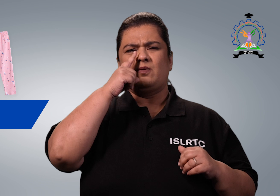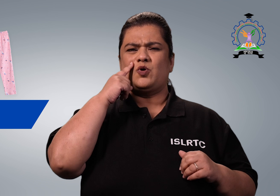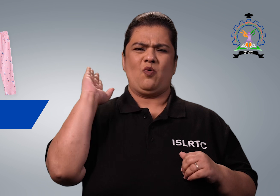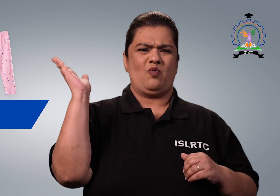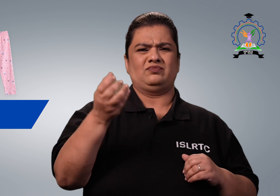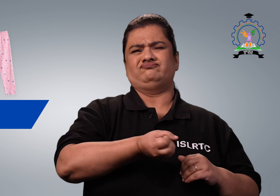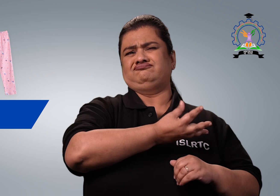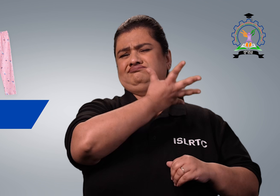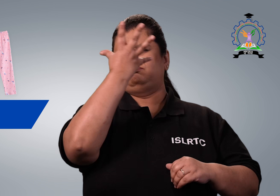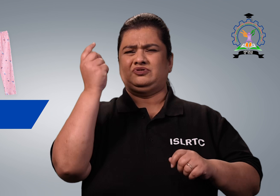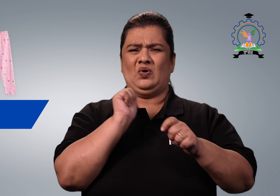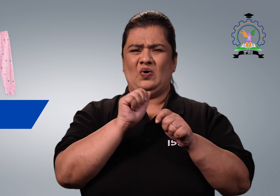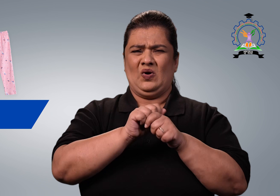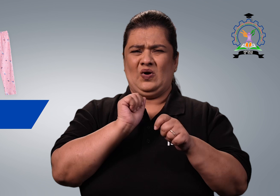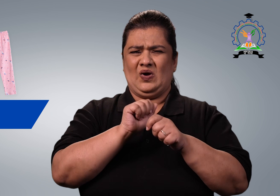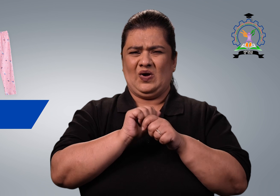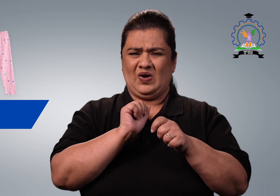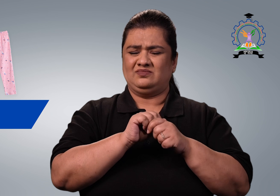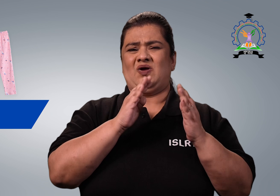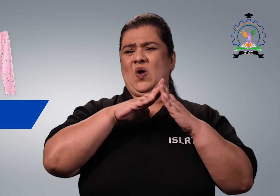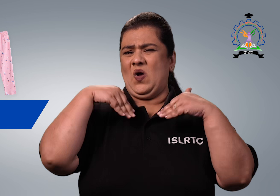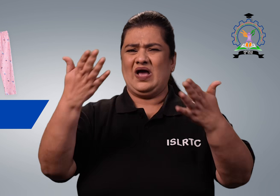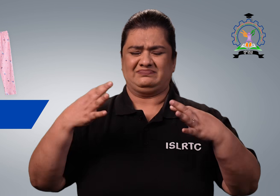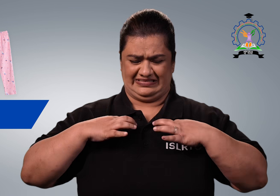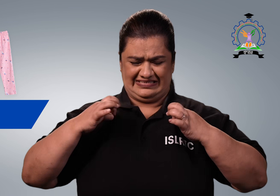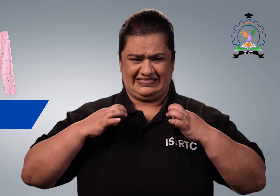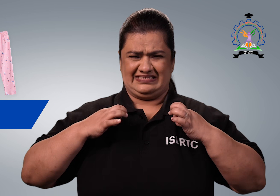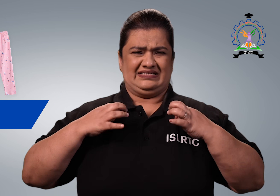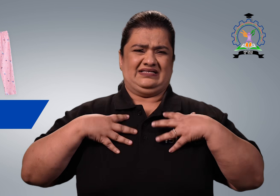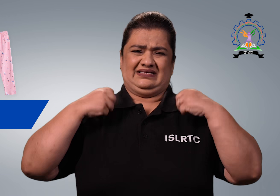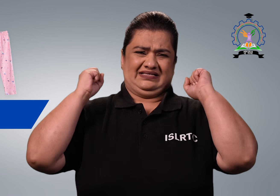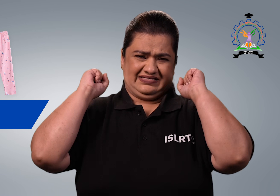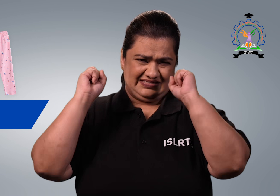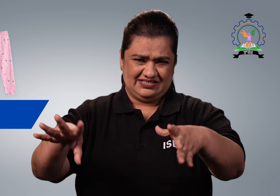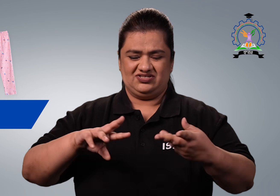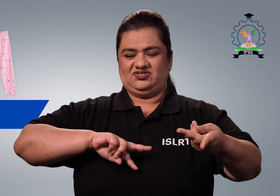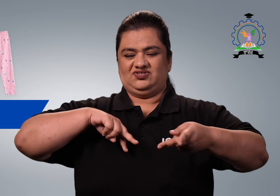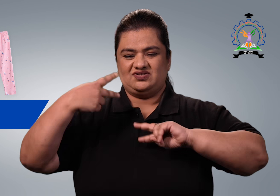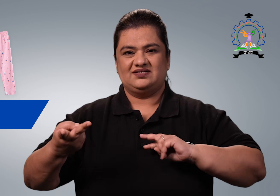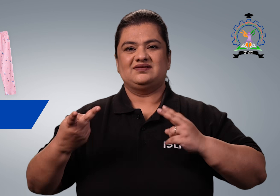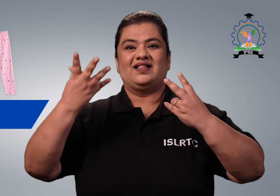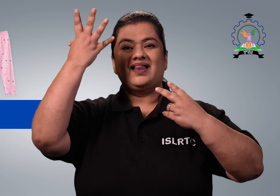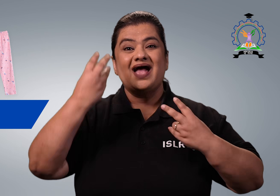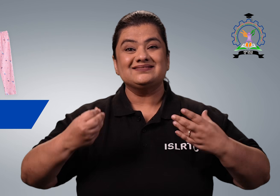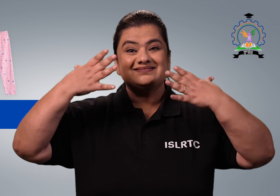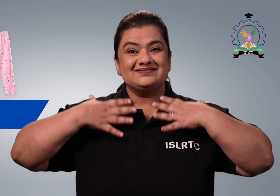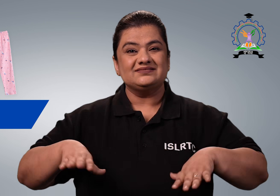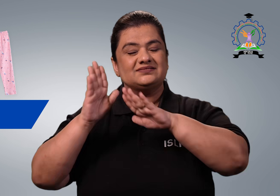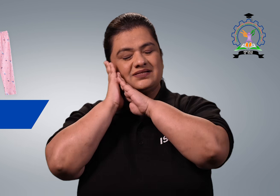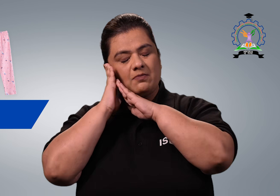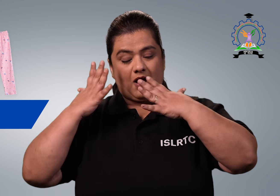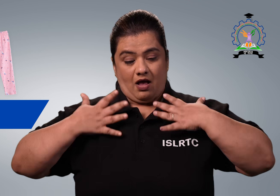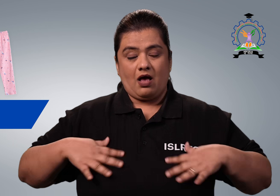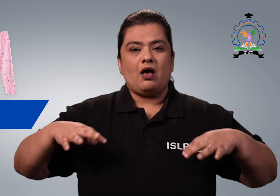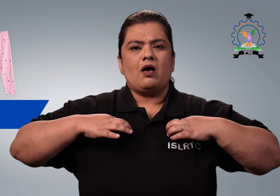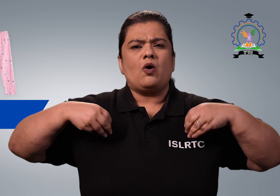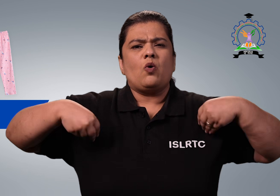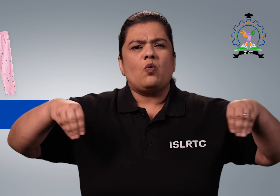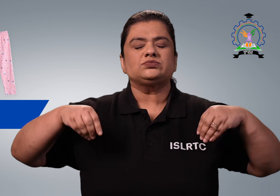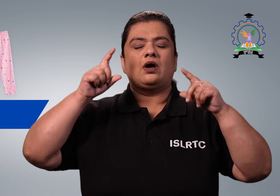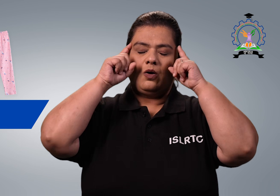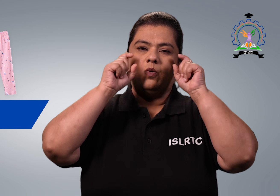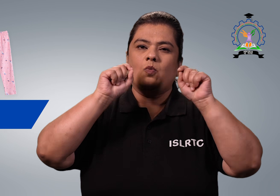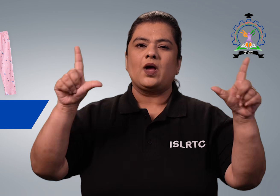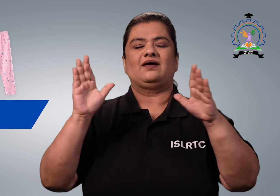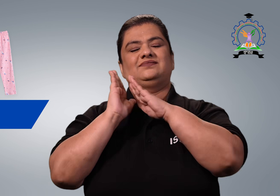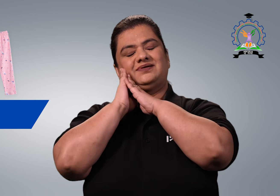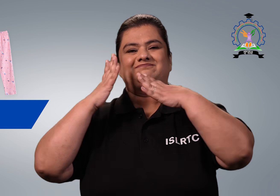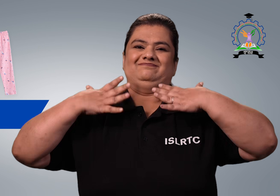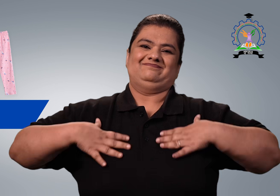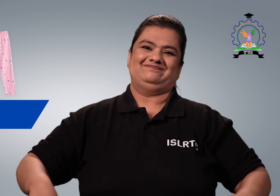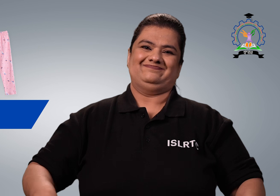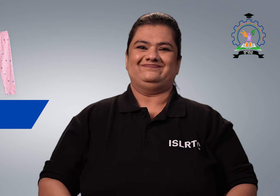After a day's work, the loose clothing that you change into and wear while sleeping is called nightwear.